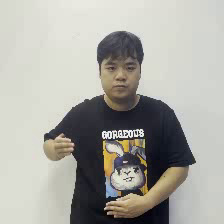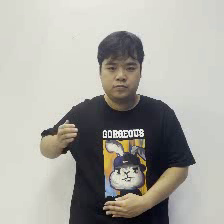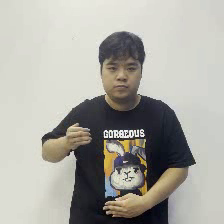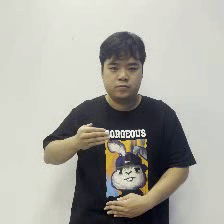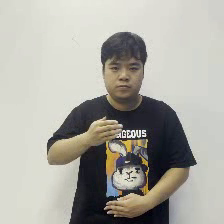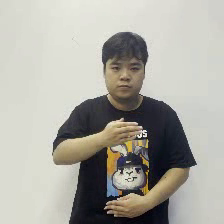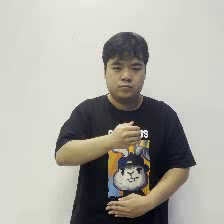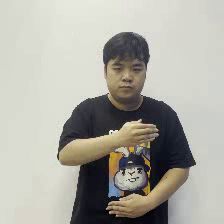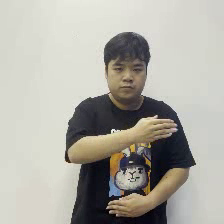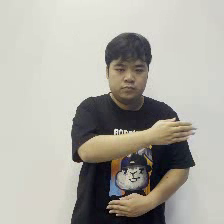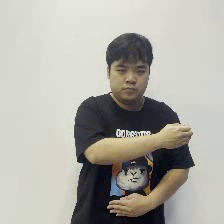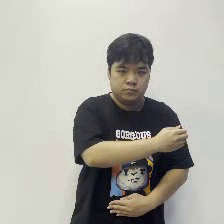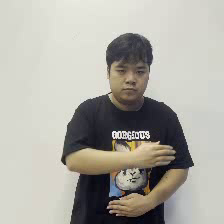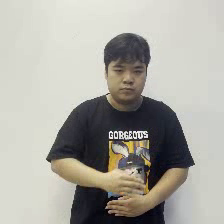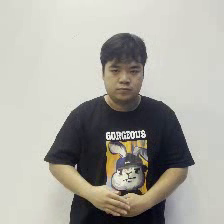Cá